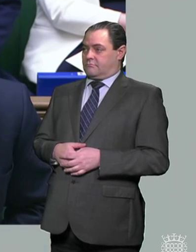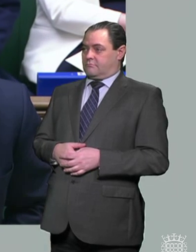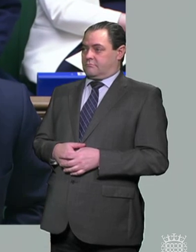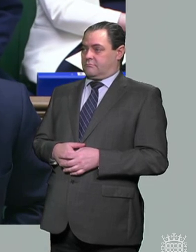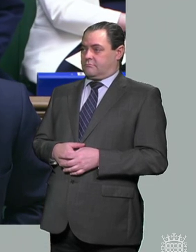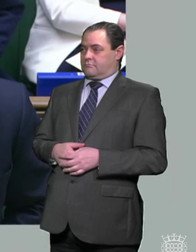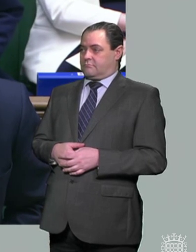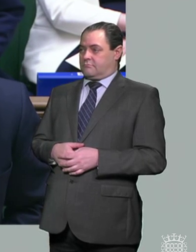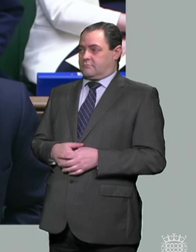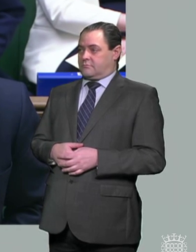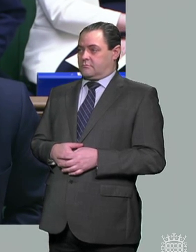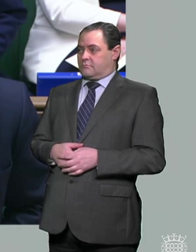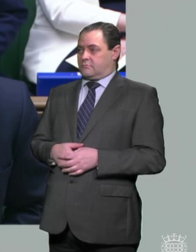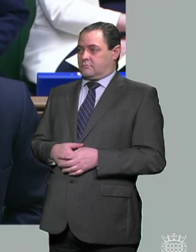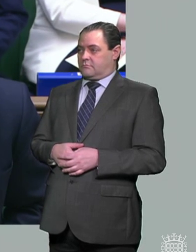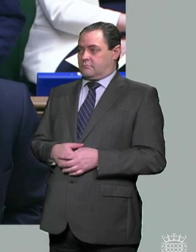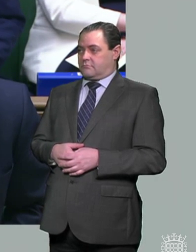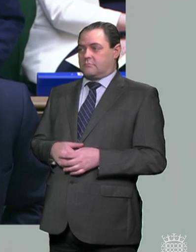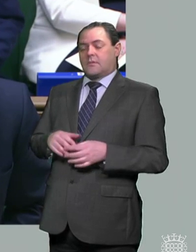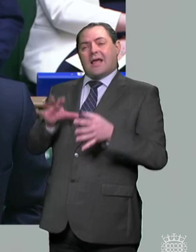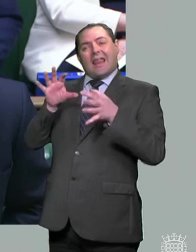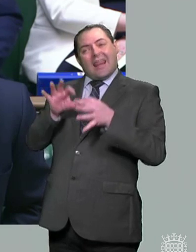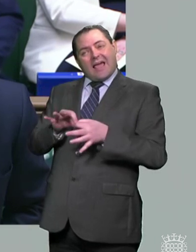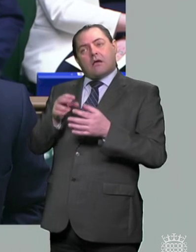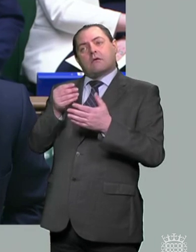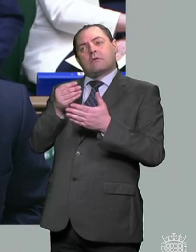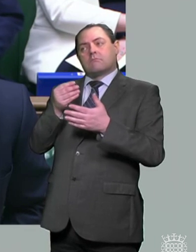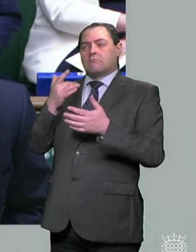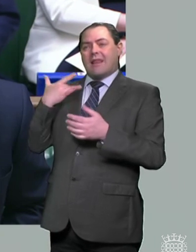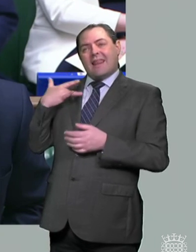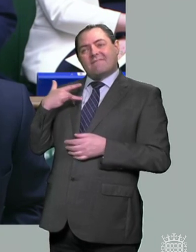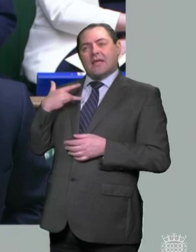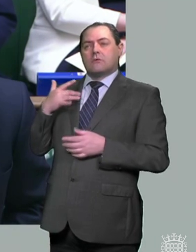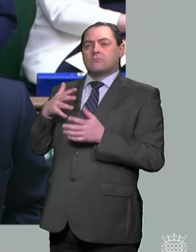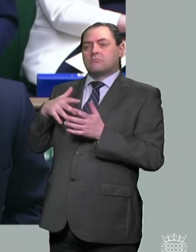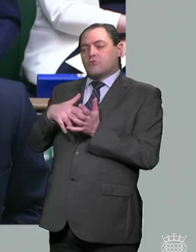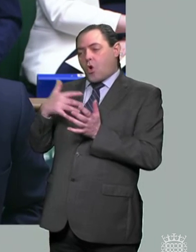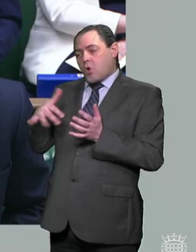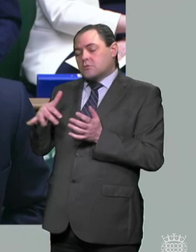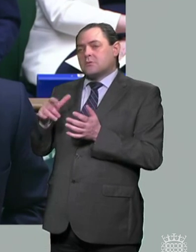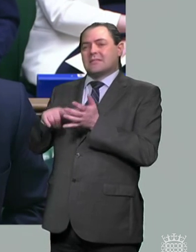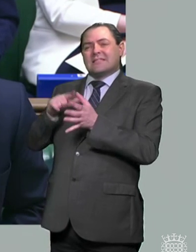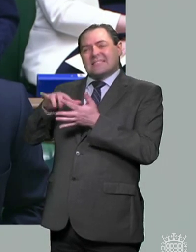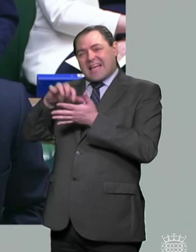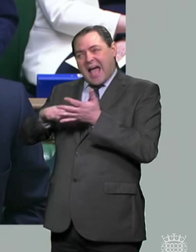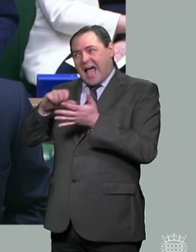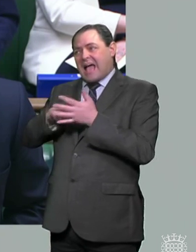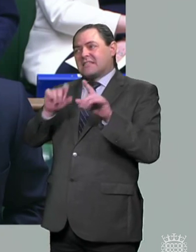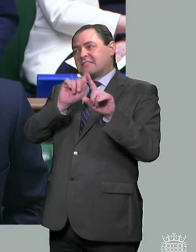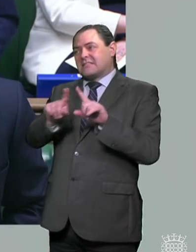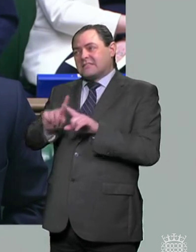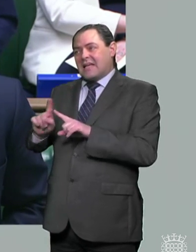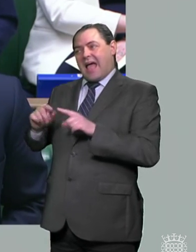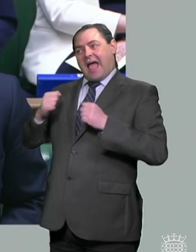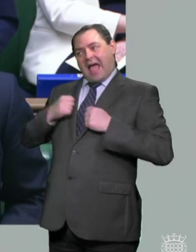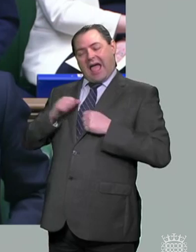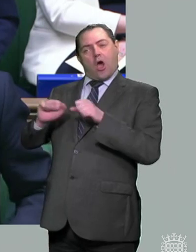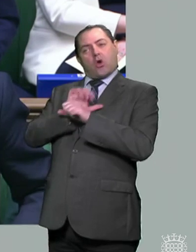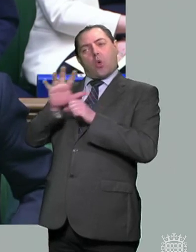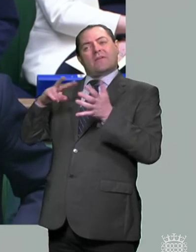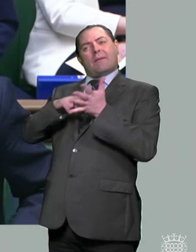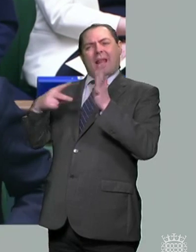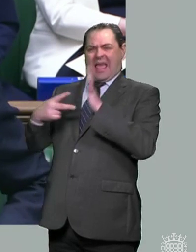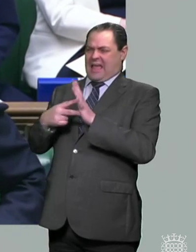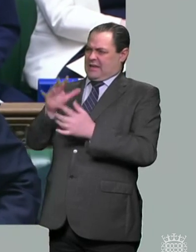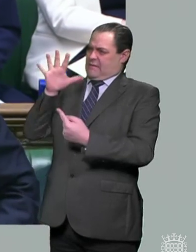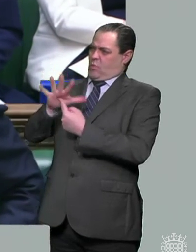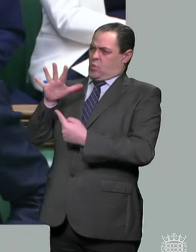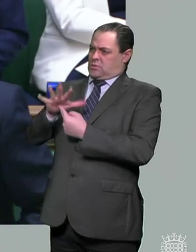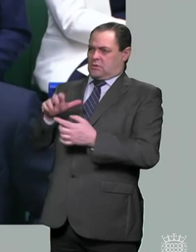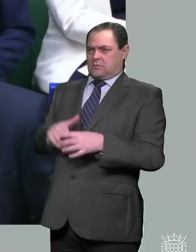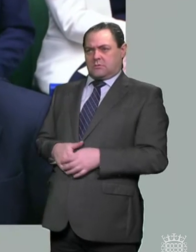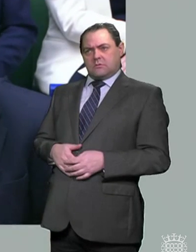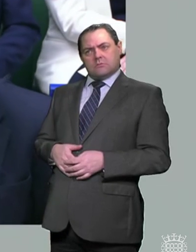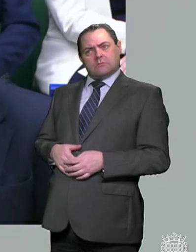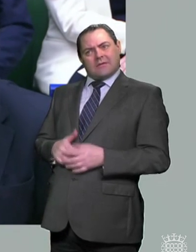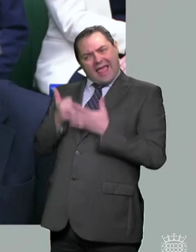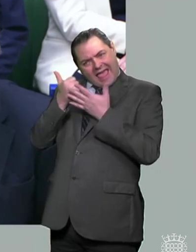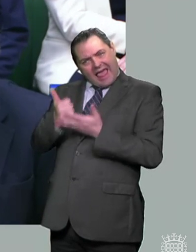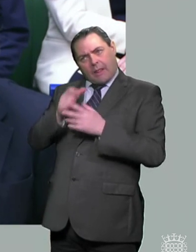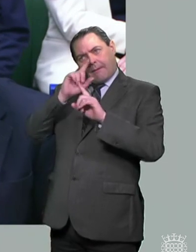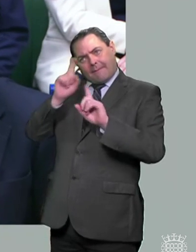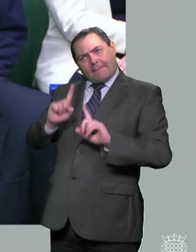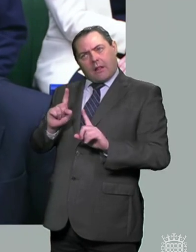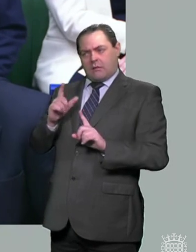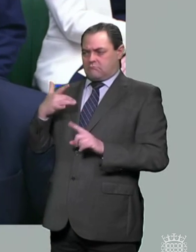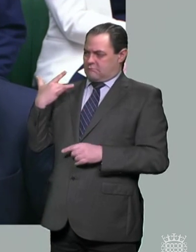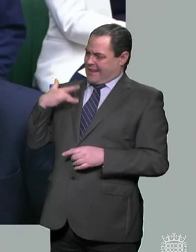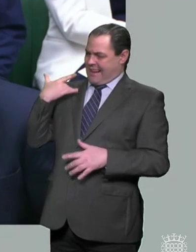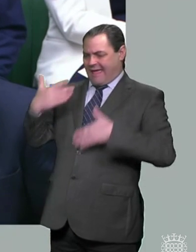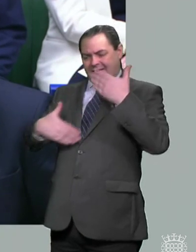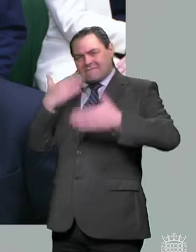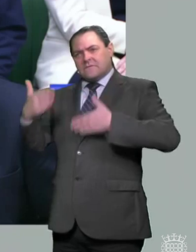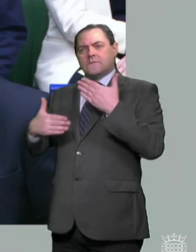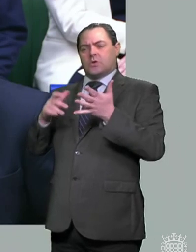On what we are doing to tackle the cost of living and taxation, our covid recovery plan is vital in helping people with the cost of living: lifting up